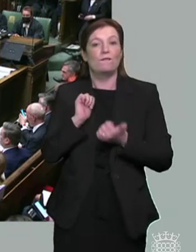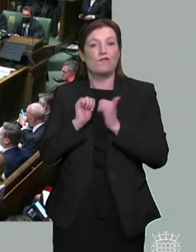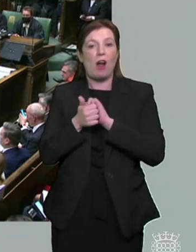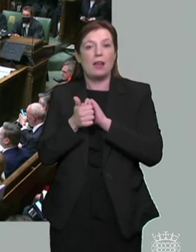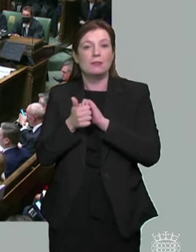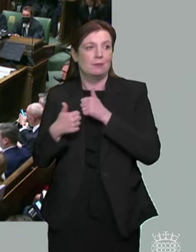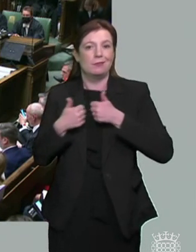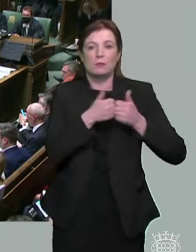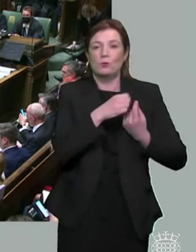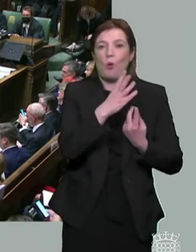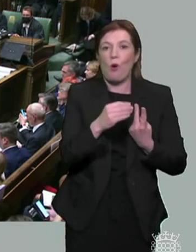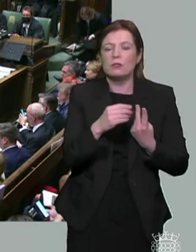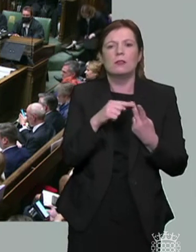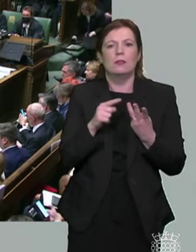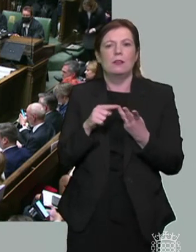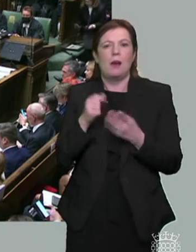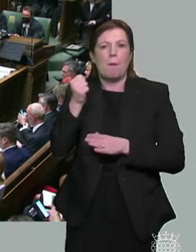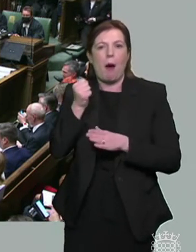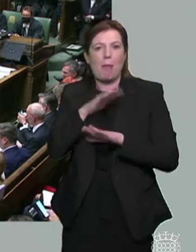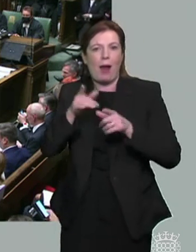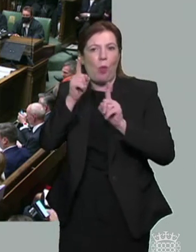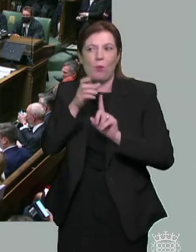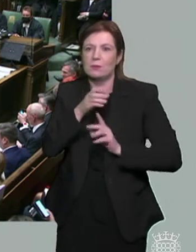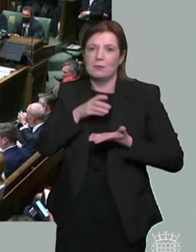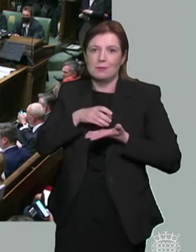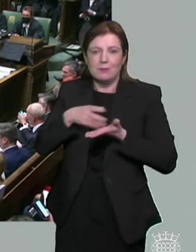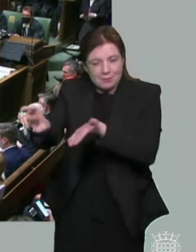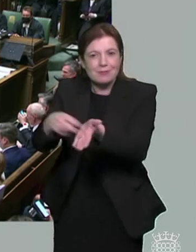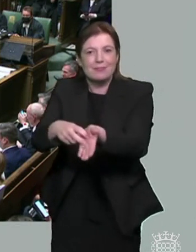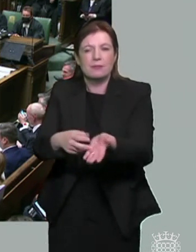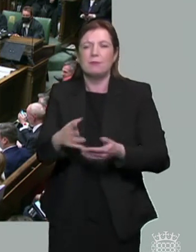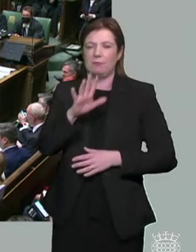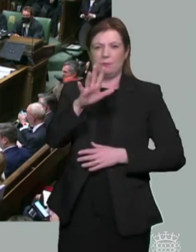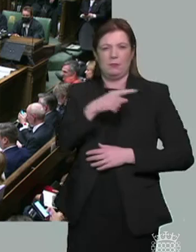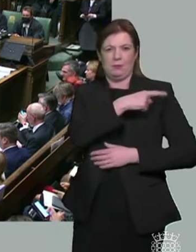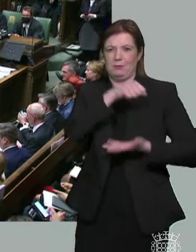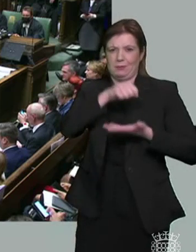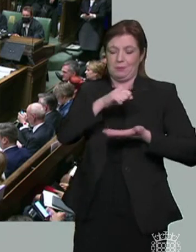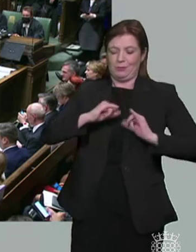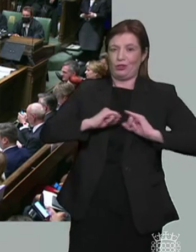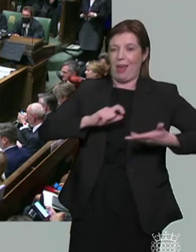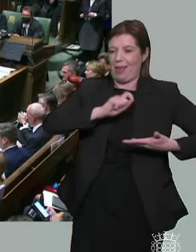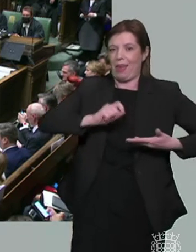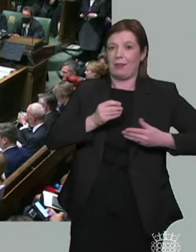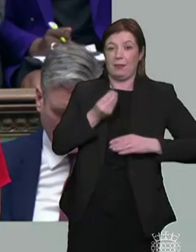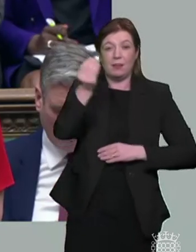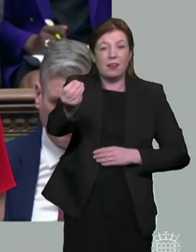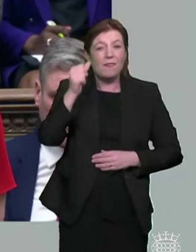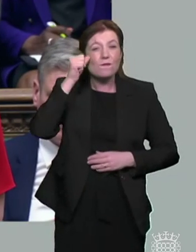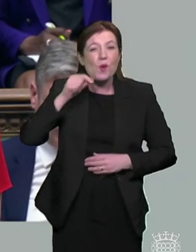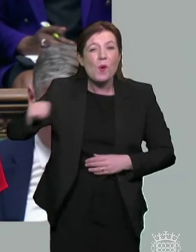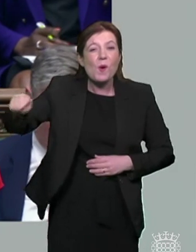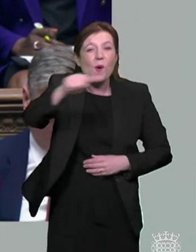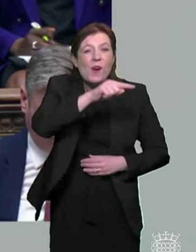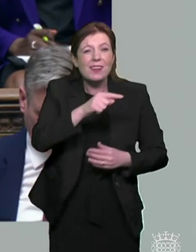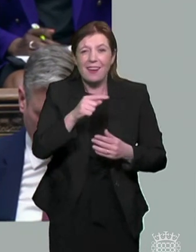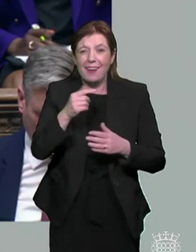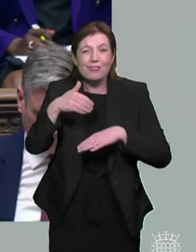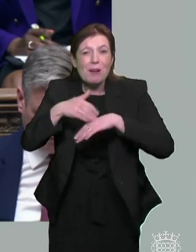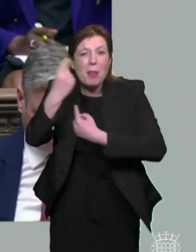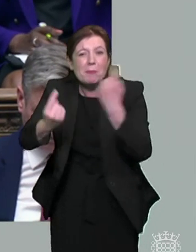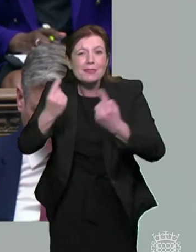And it gets worse. The Chancellor has been signing cheques to fraudsters, including organised criminals and drug dealers.